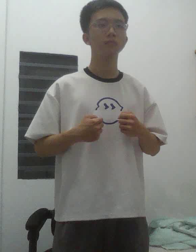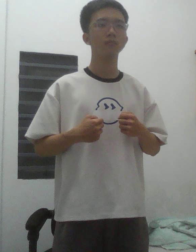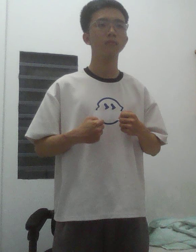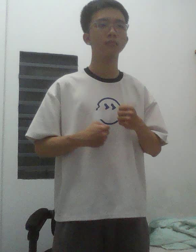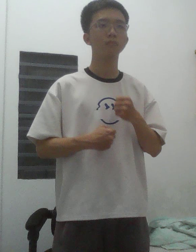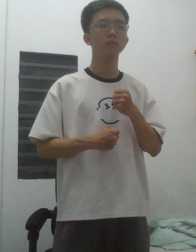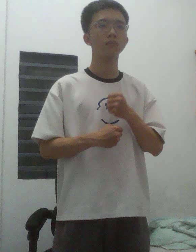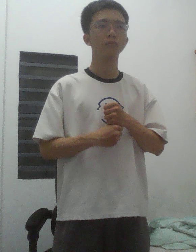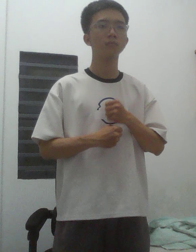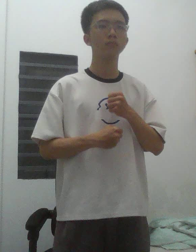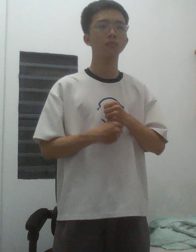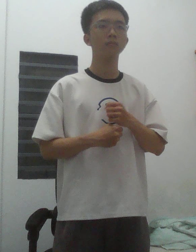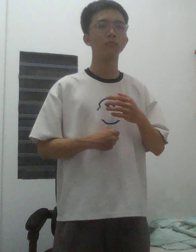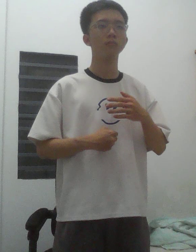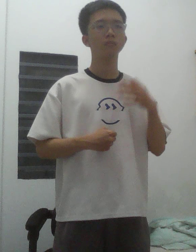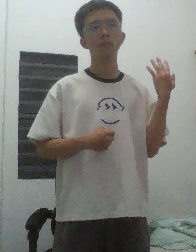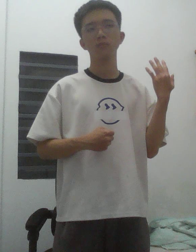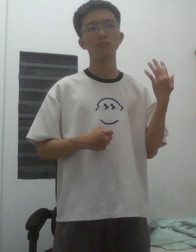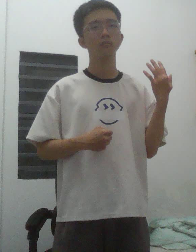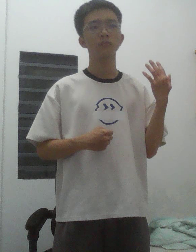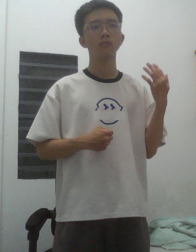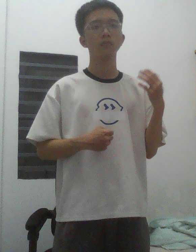that nghiep